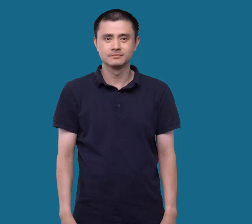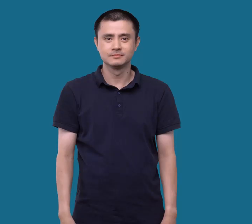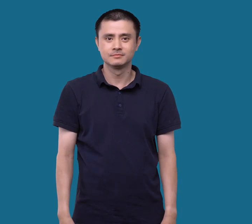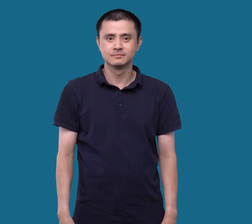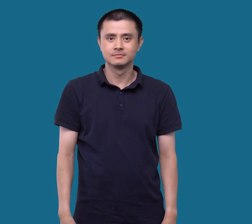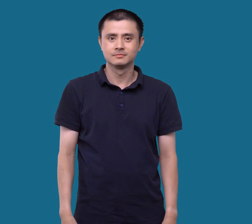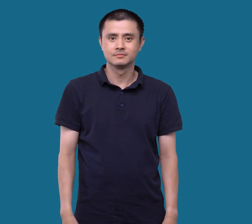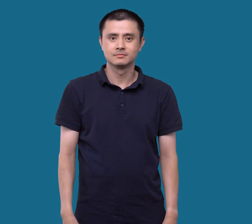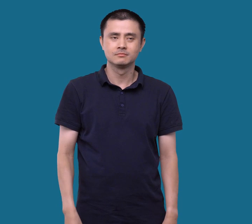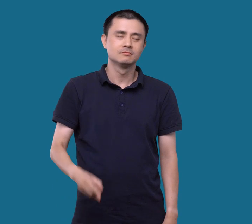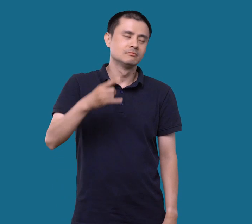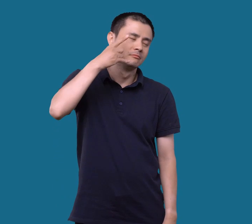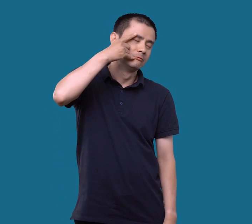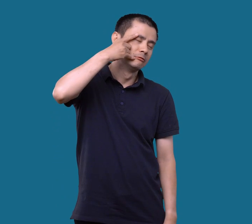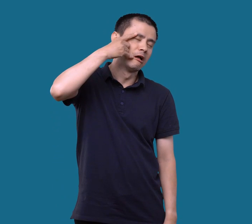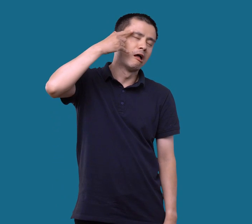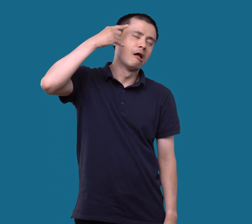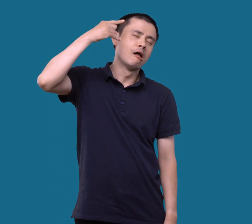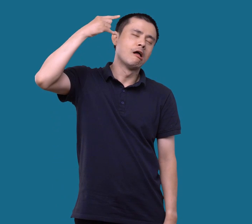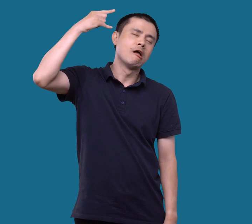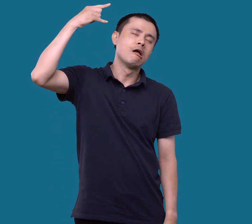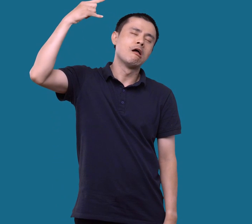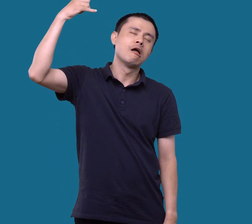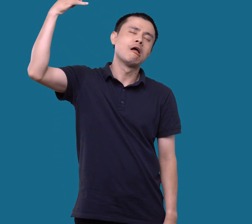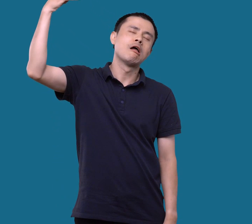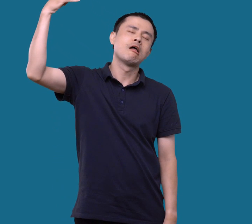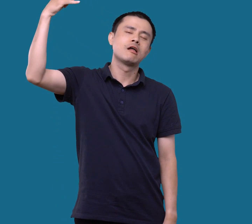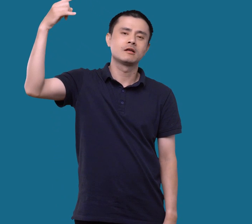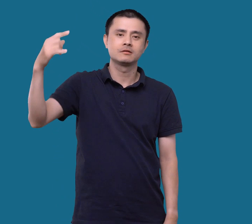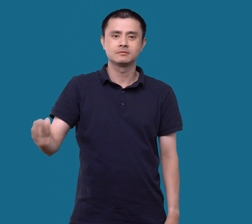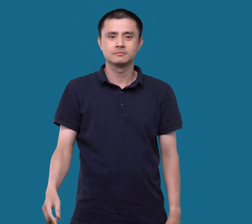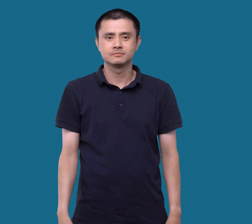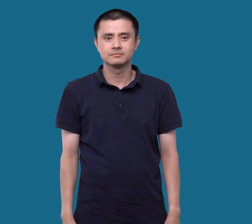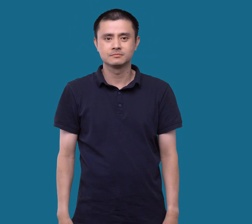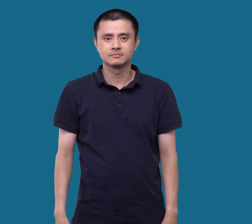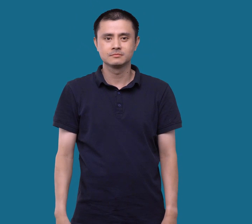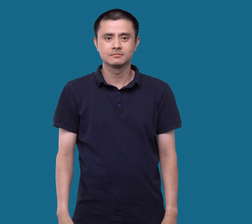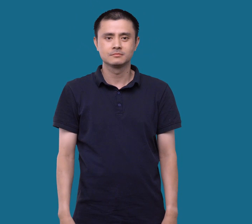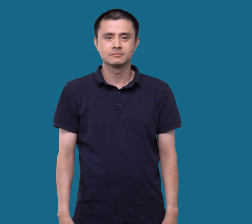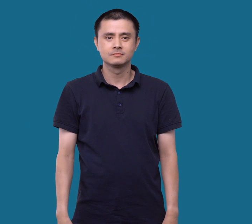ngon giấc